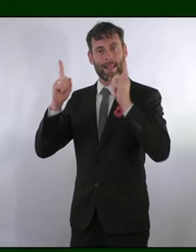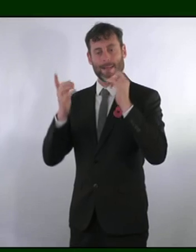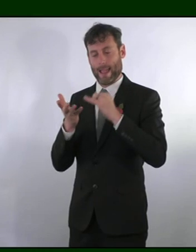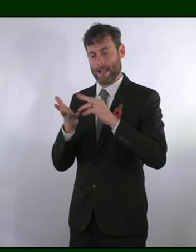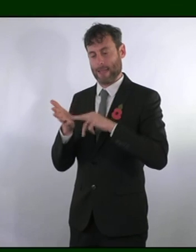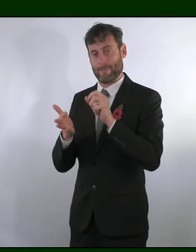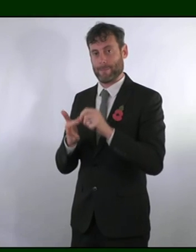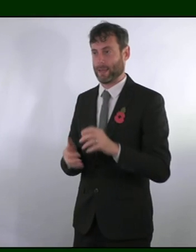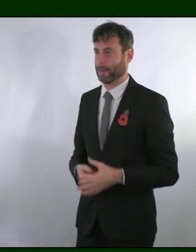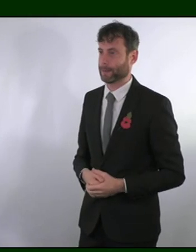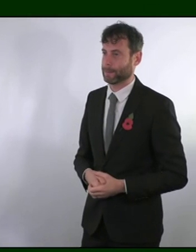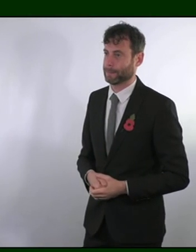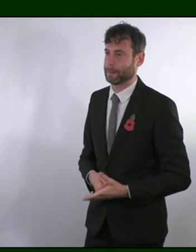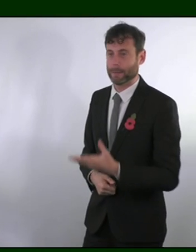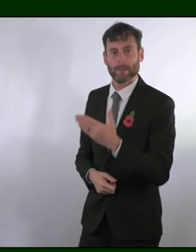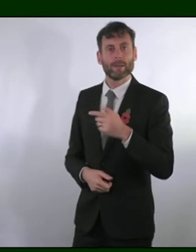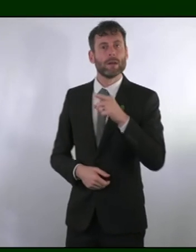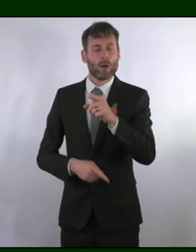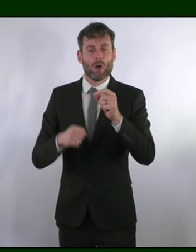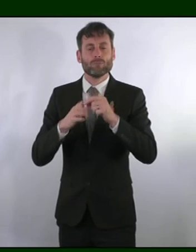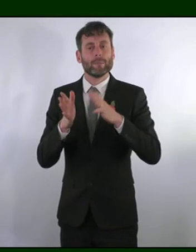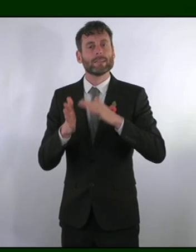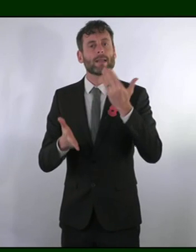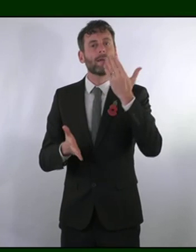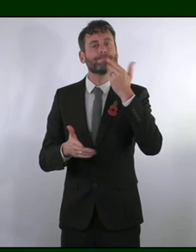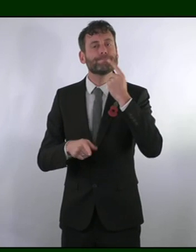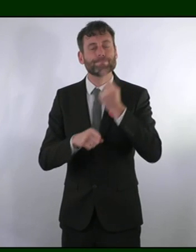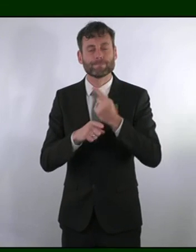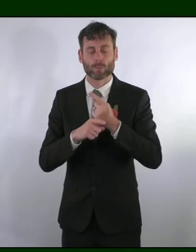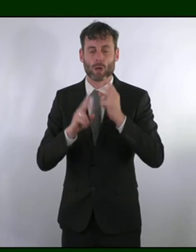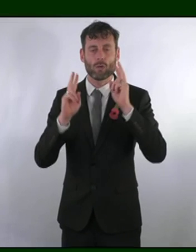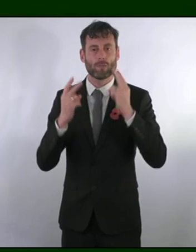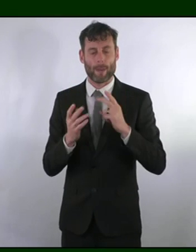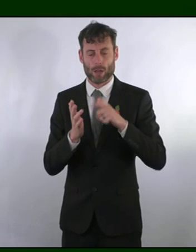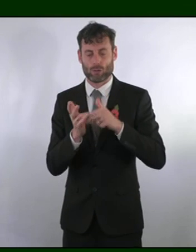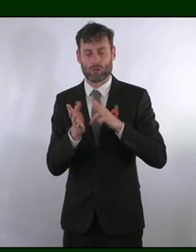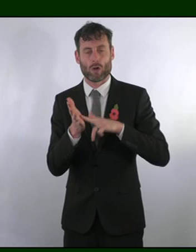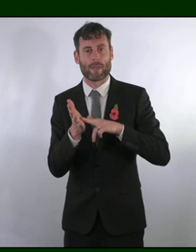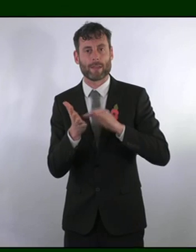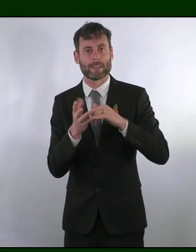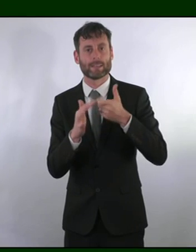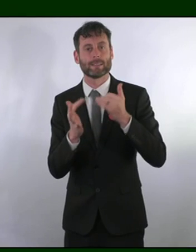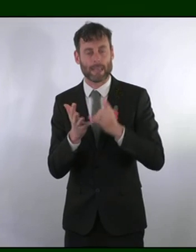May I associate myself with the remarks of the Prime Minister on the death of Rabbi Jonathan Sacks?